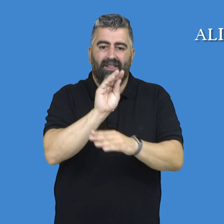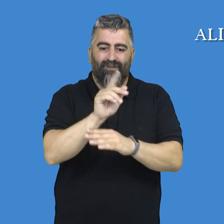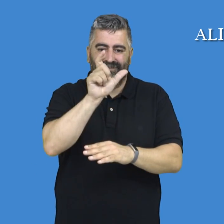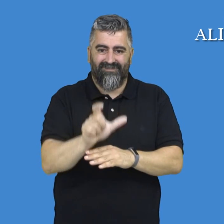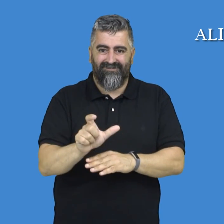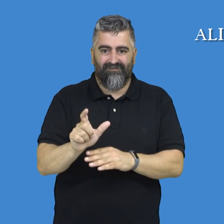persona